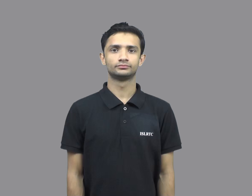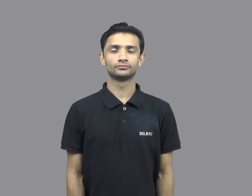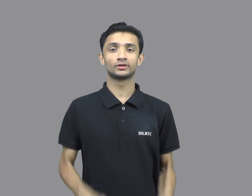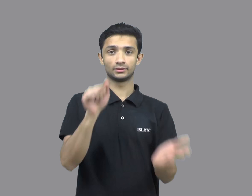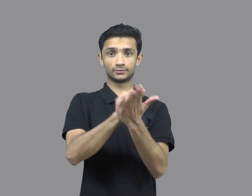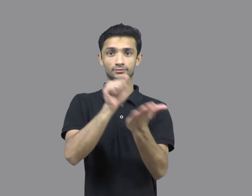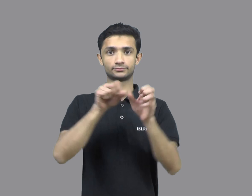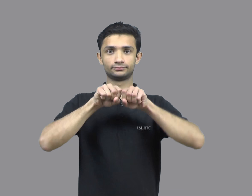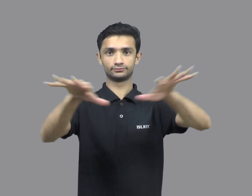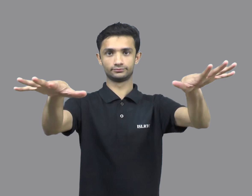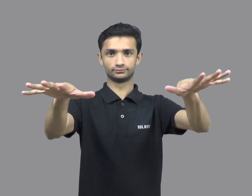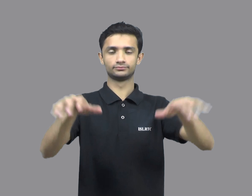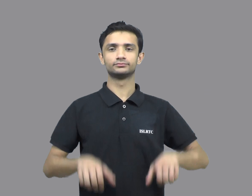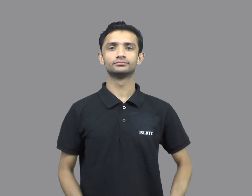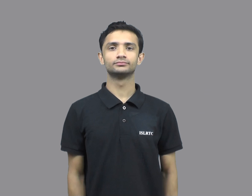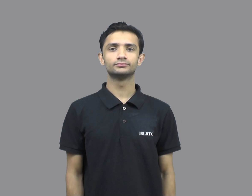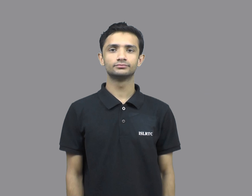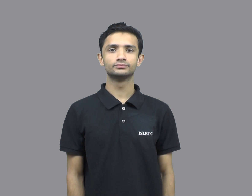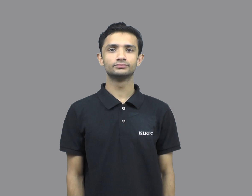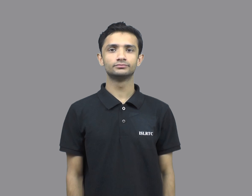Publish